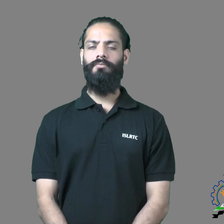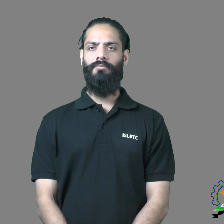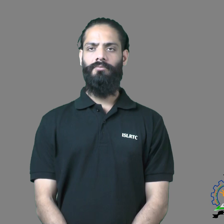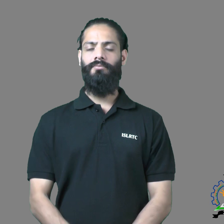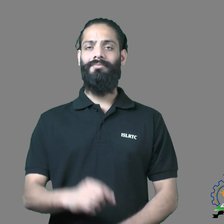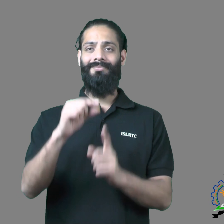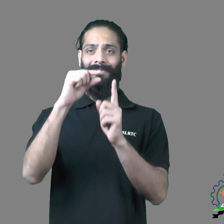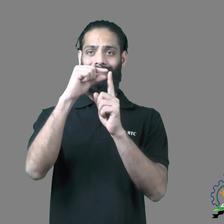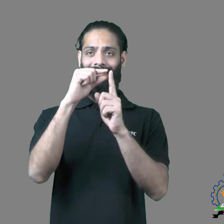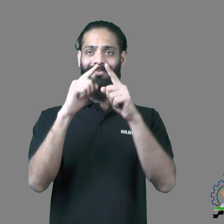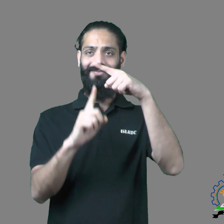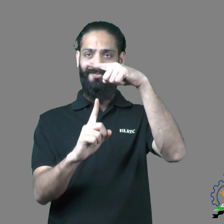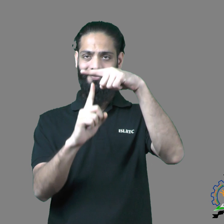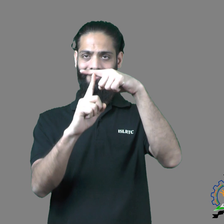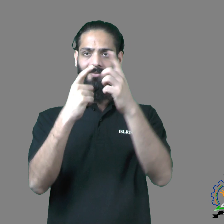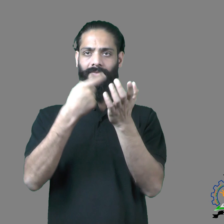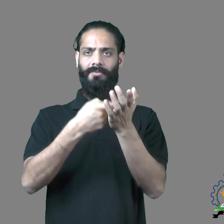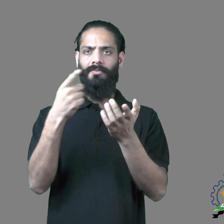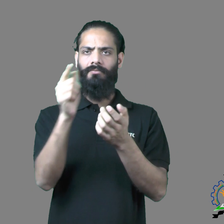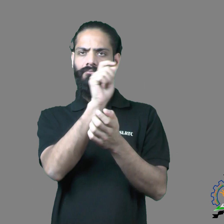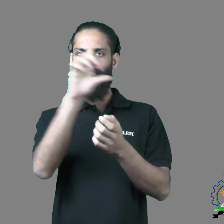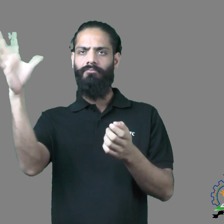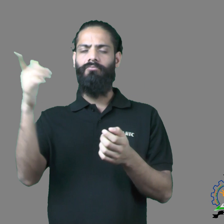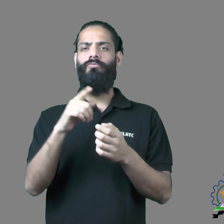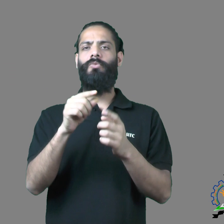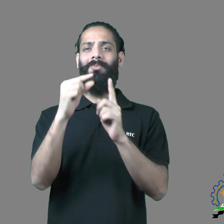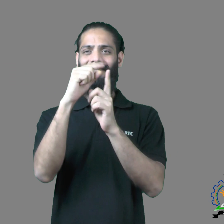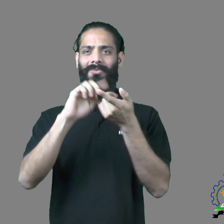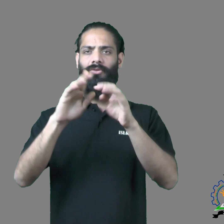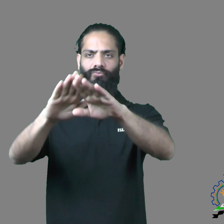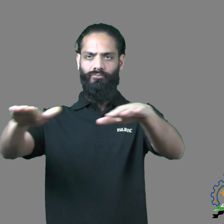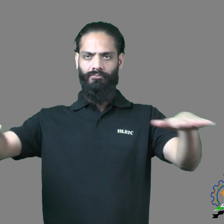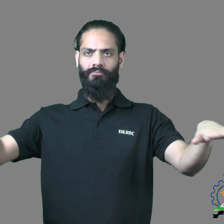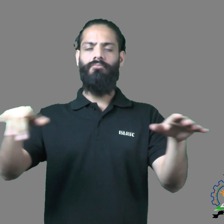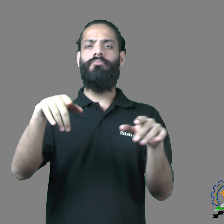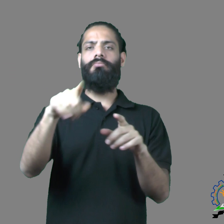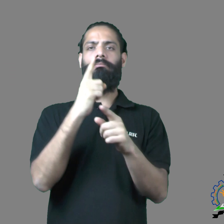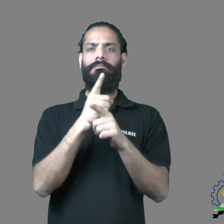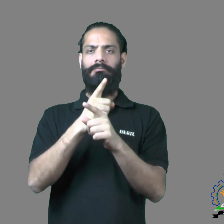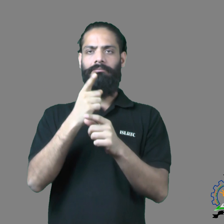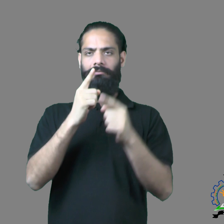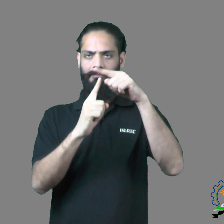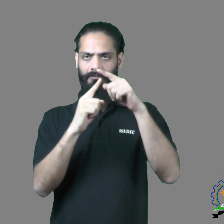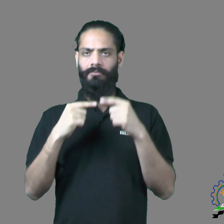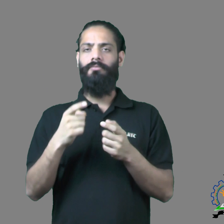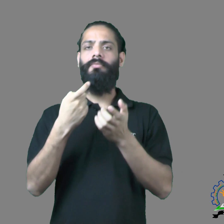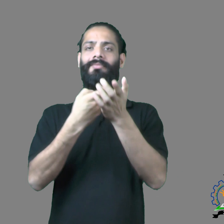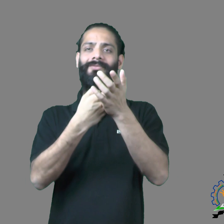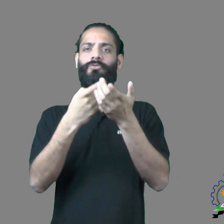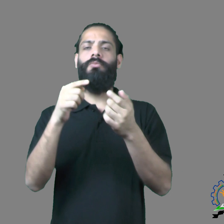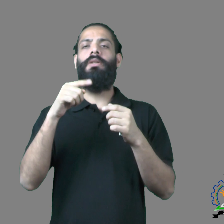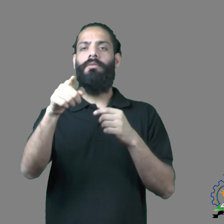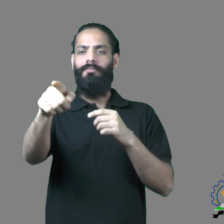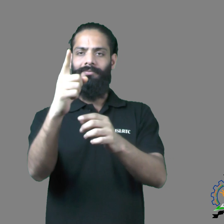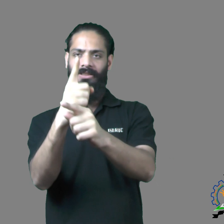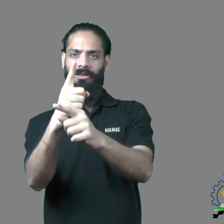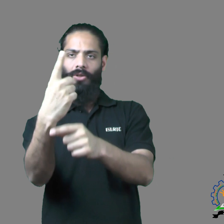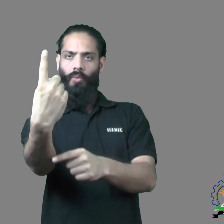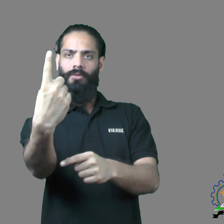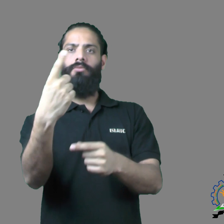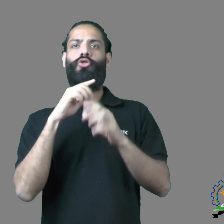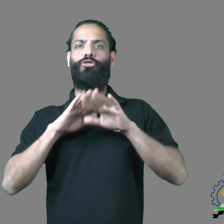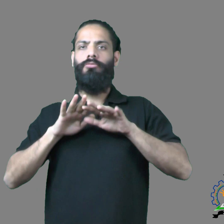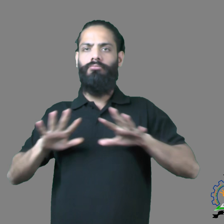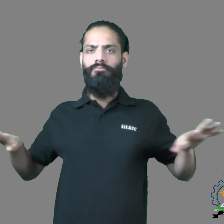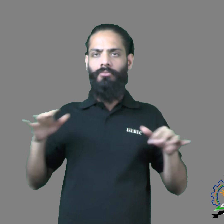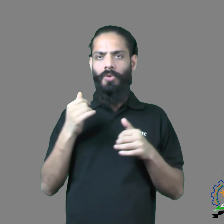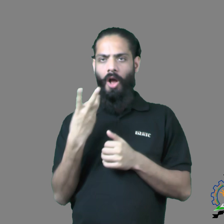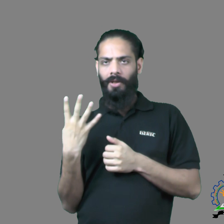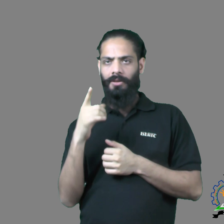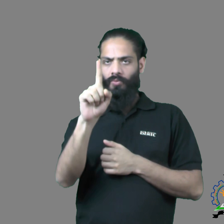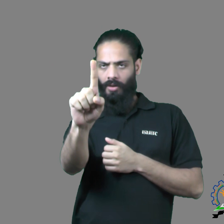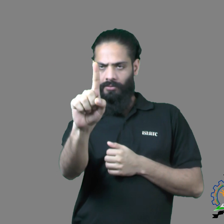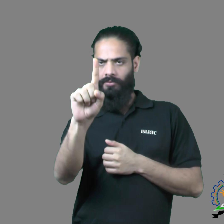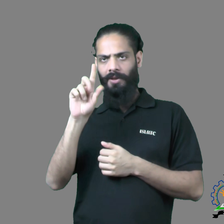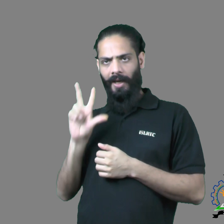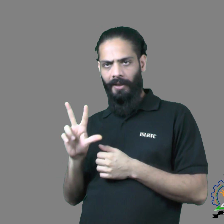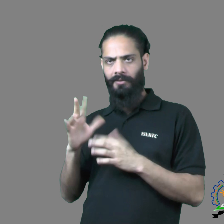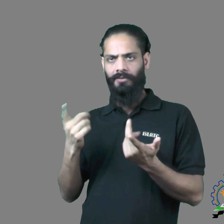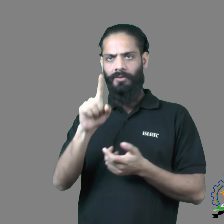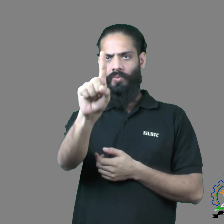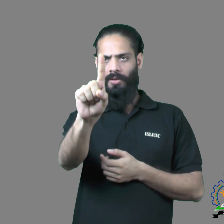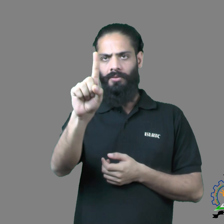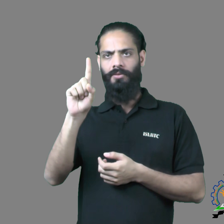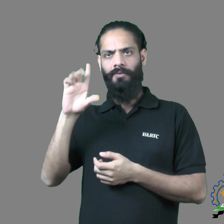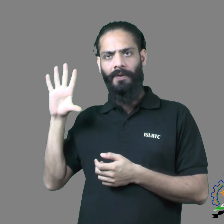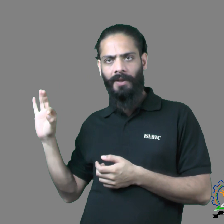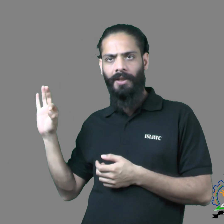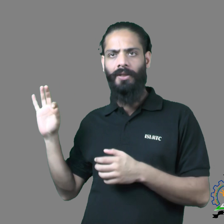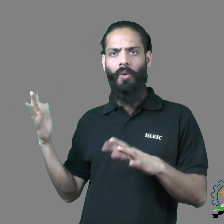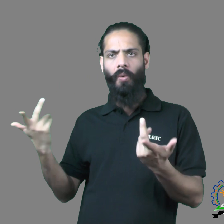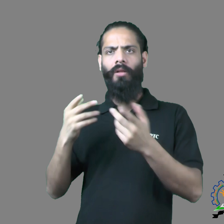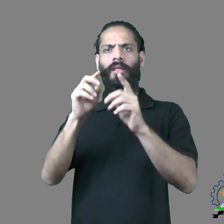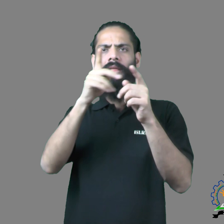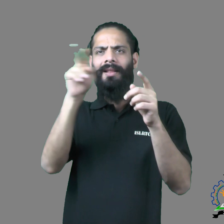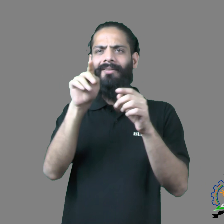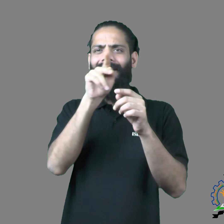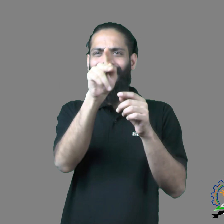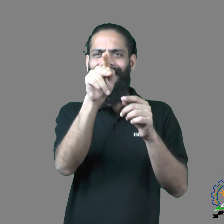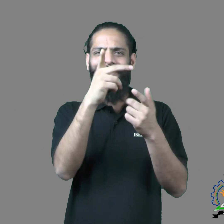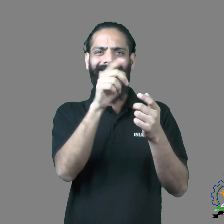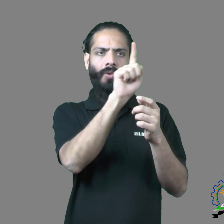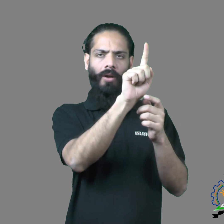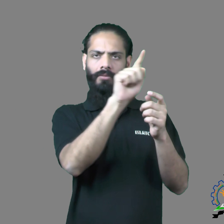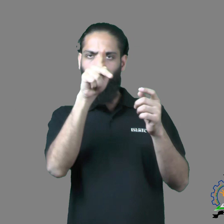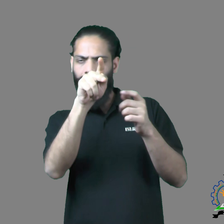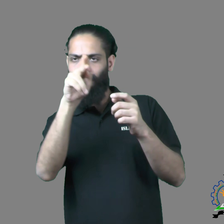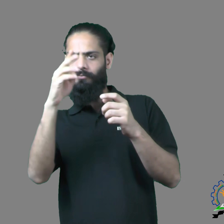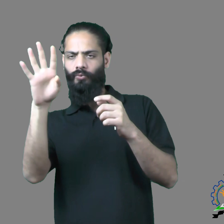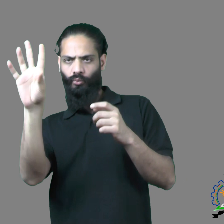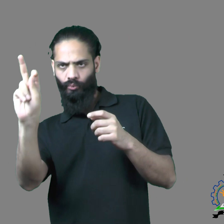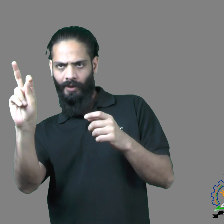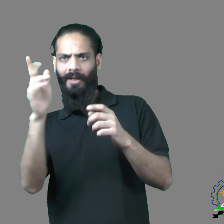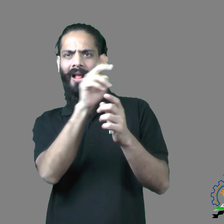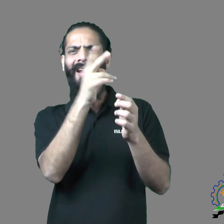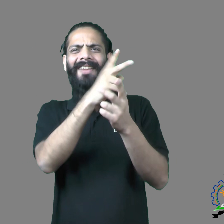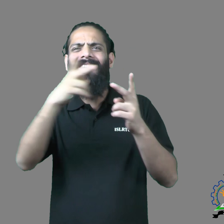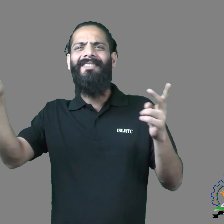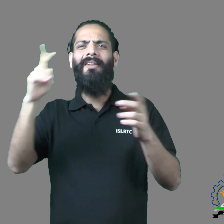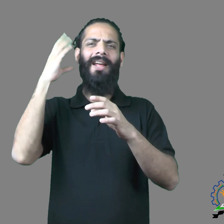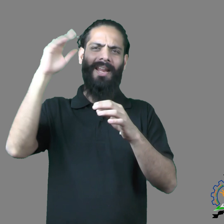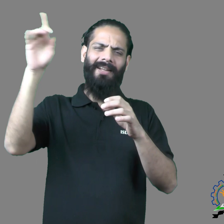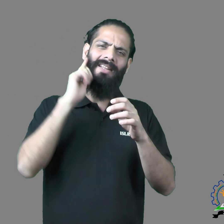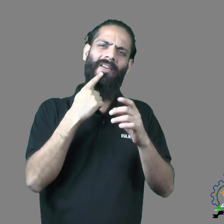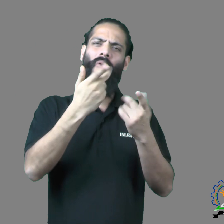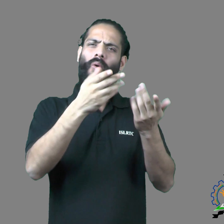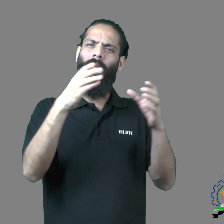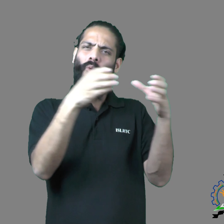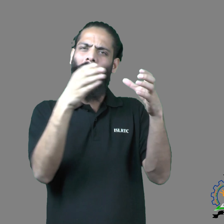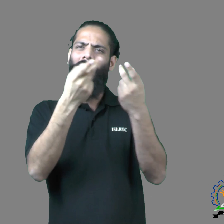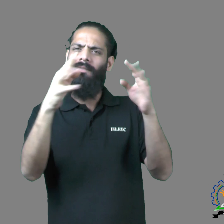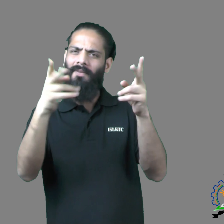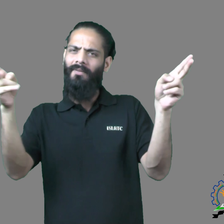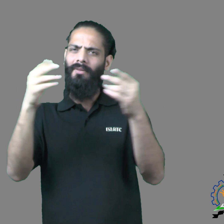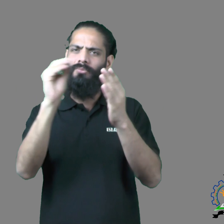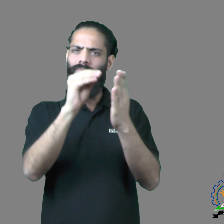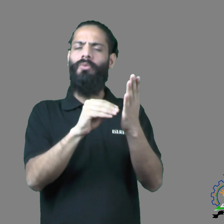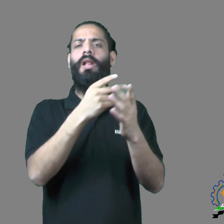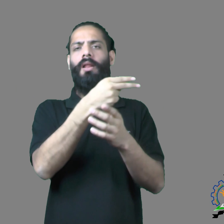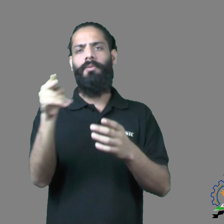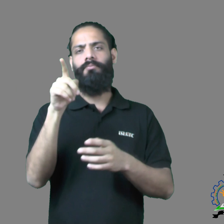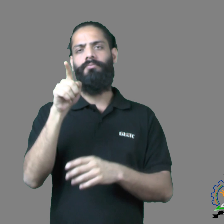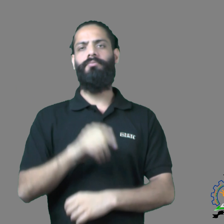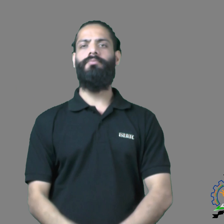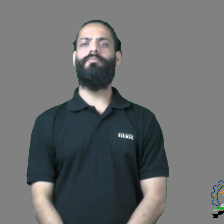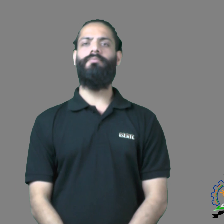Pupil Teacher Ratio (PTR)